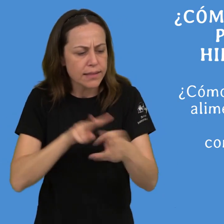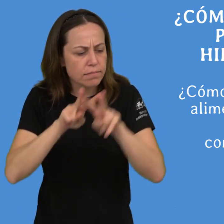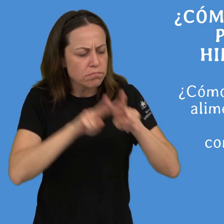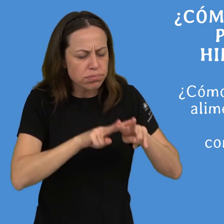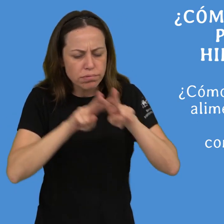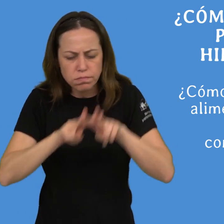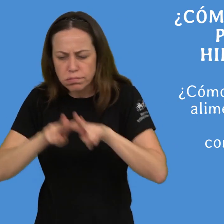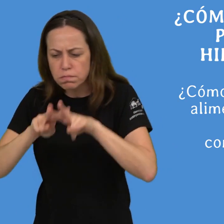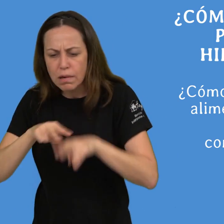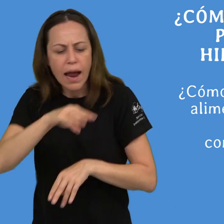revisar